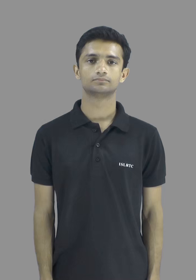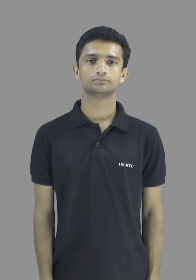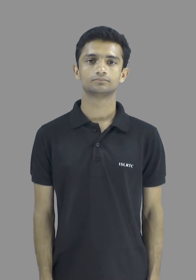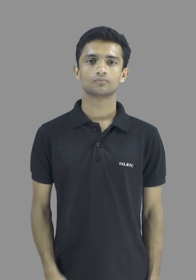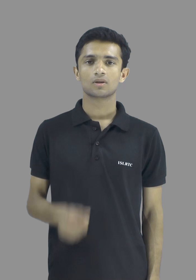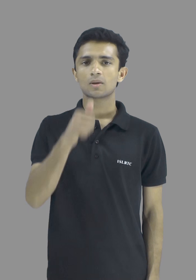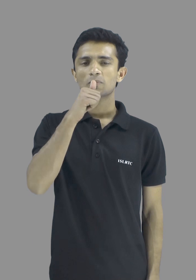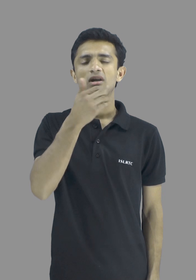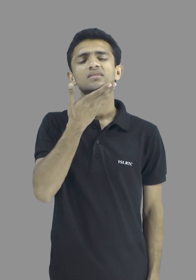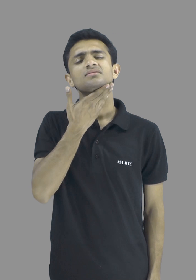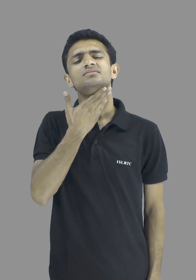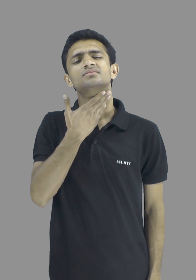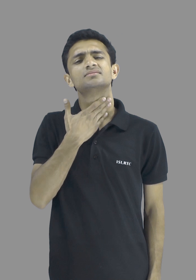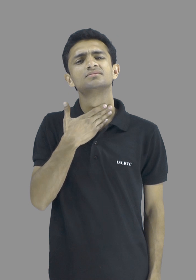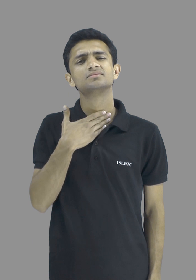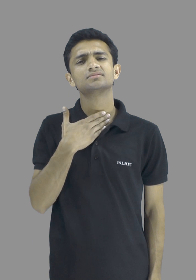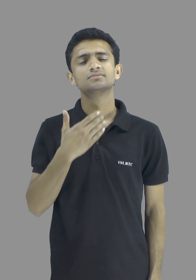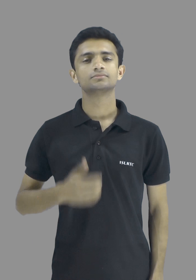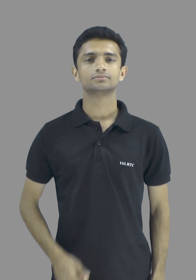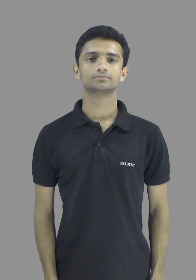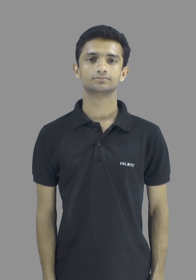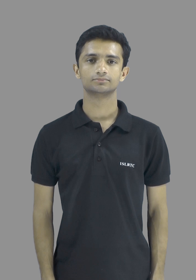Thirsty